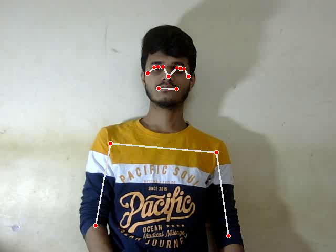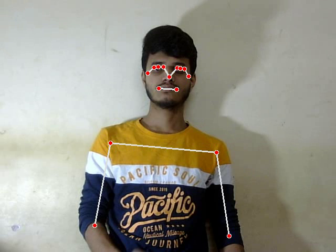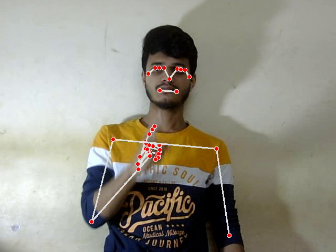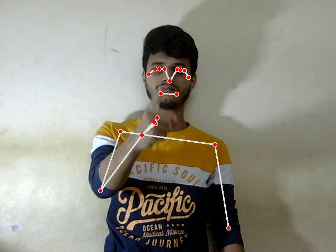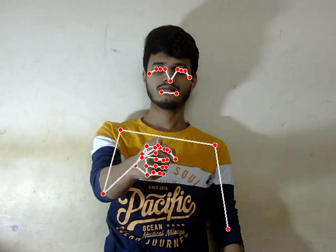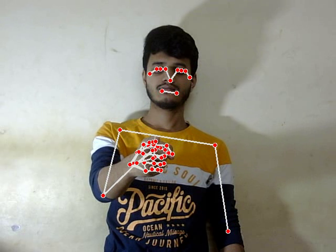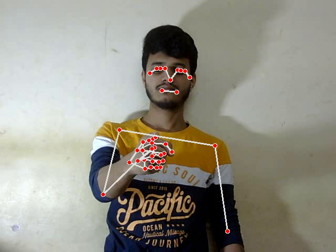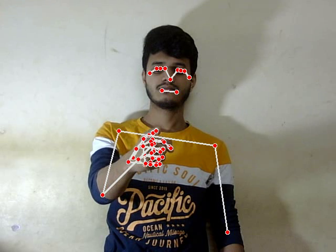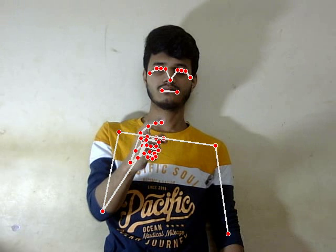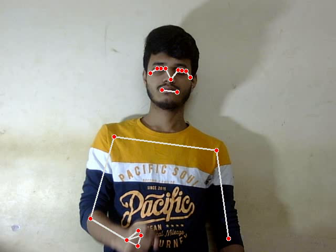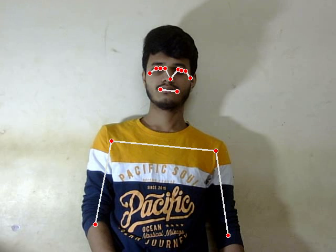you